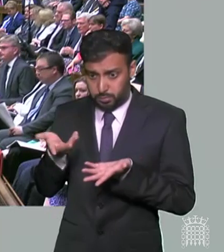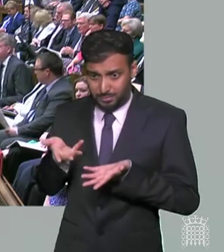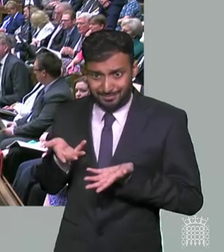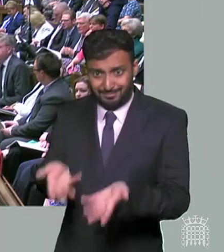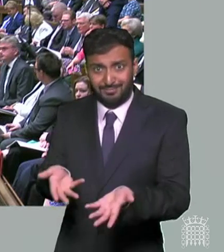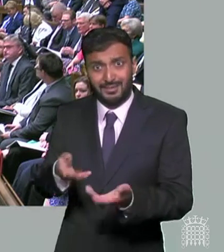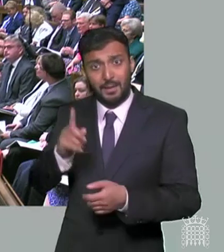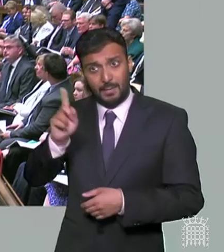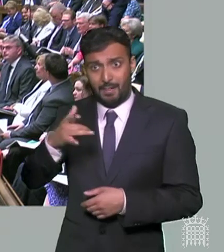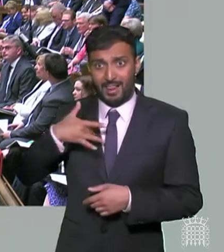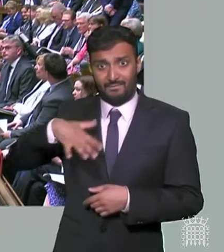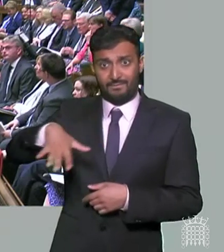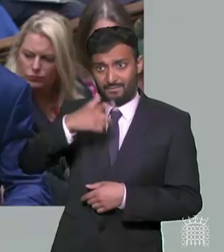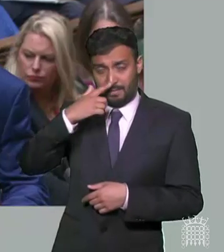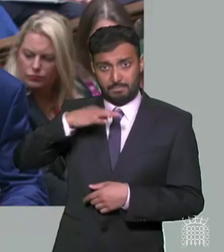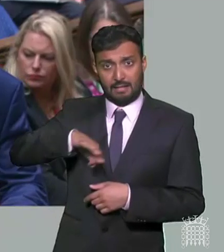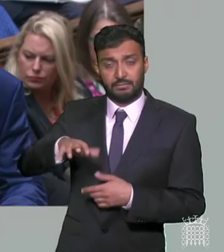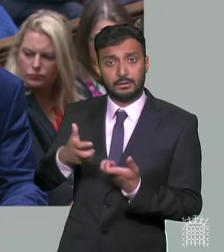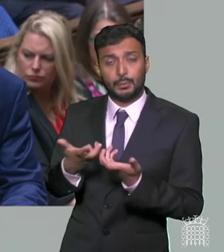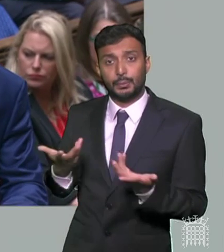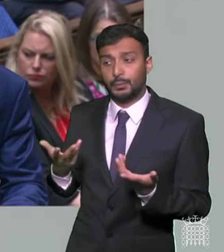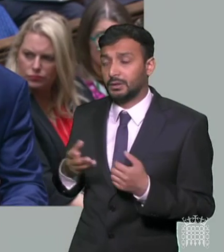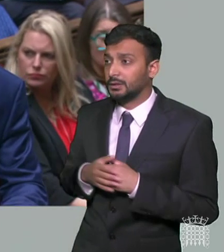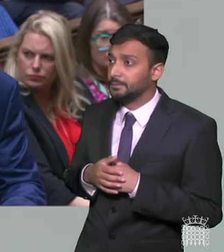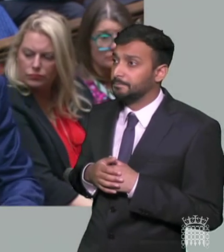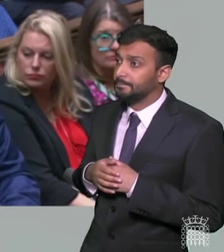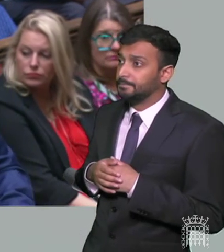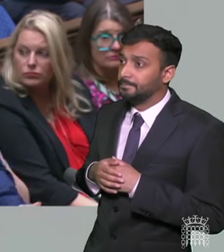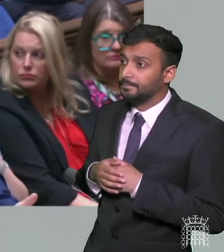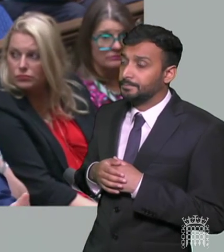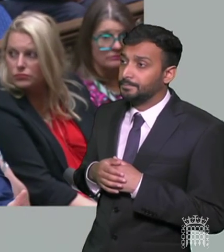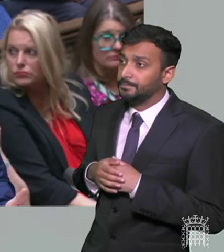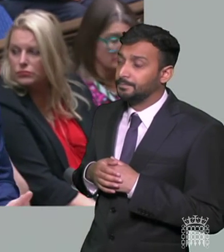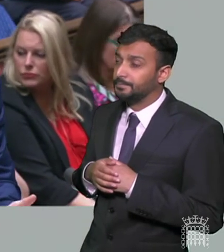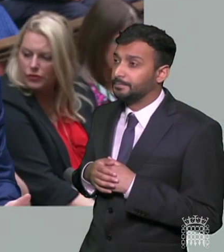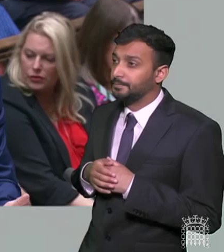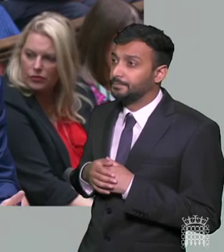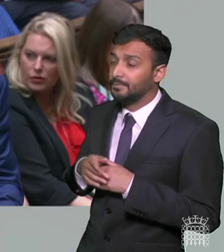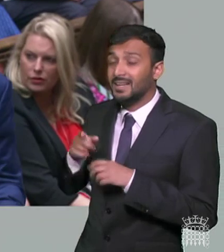My honourable Friend is a doughty champion for his constituents, particularly on NHS services.